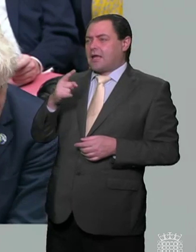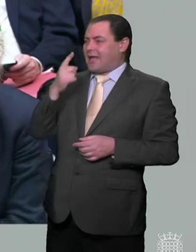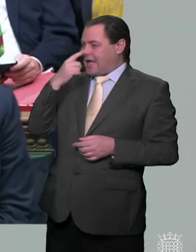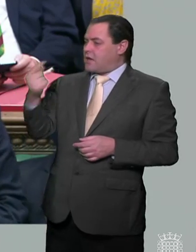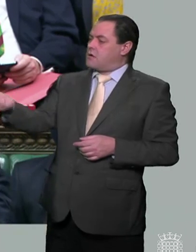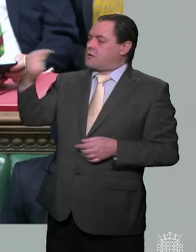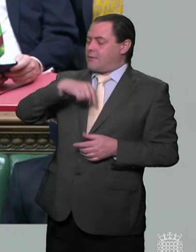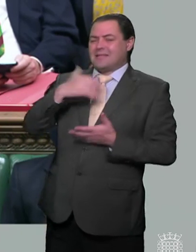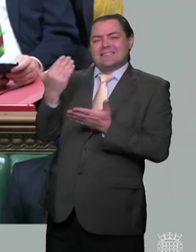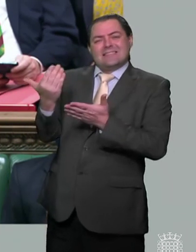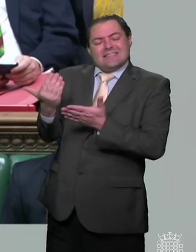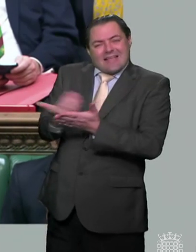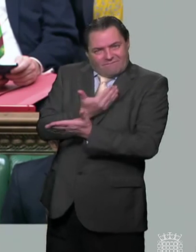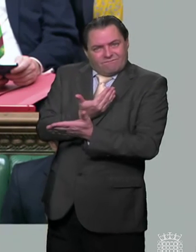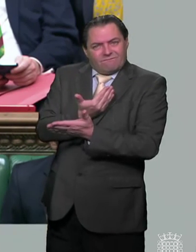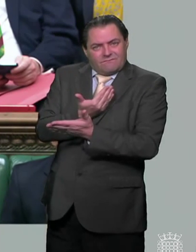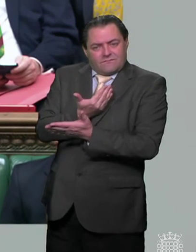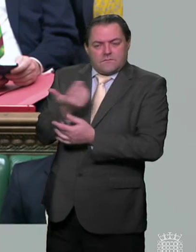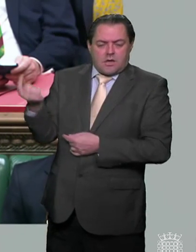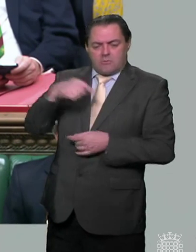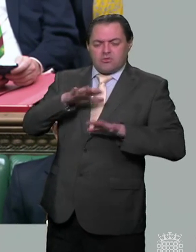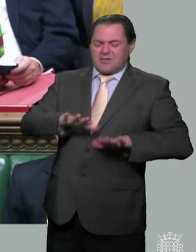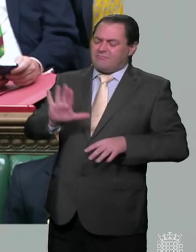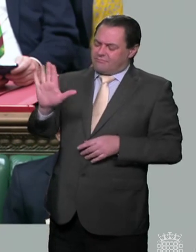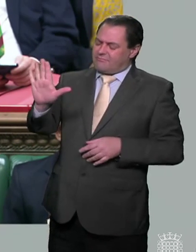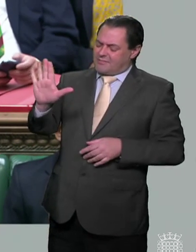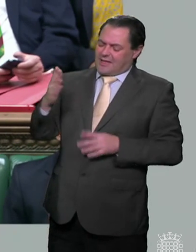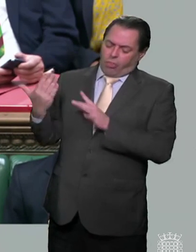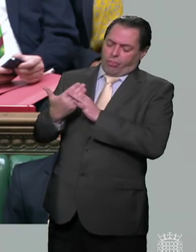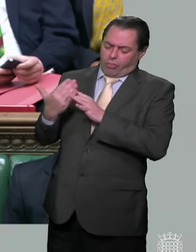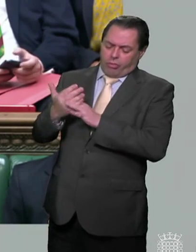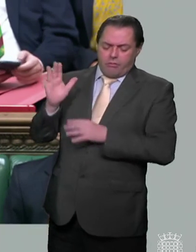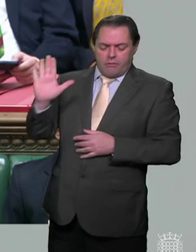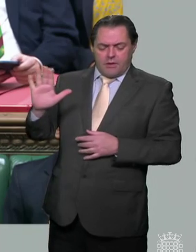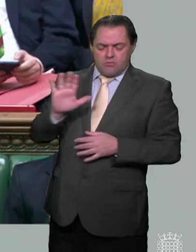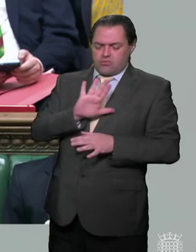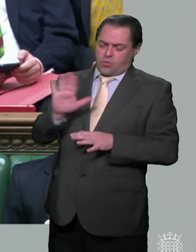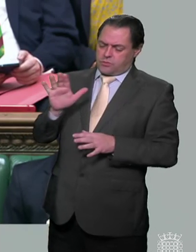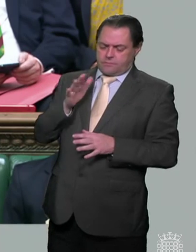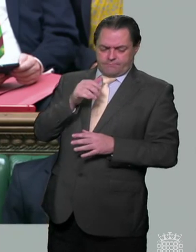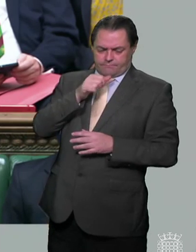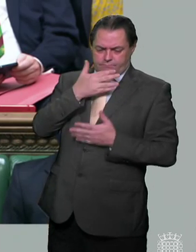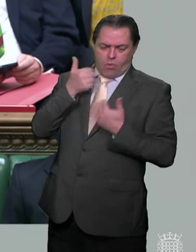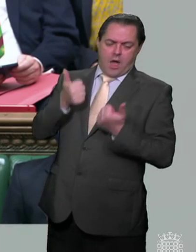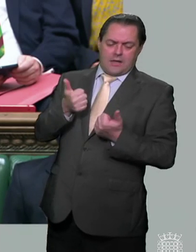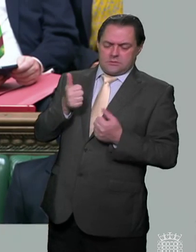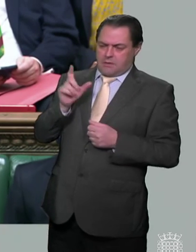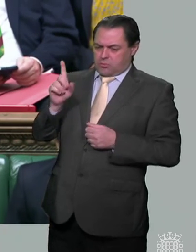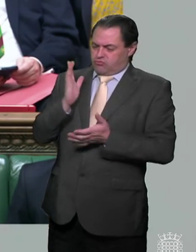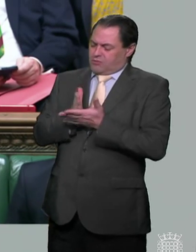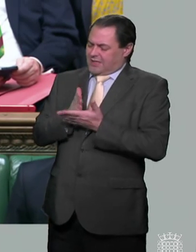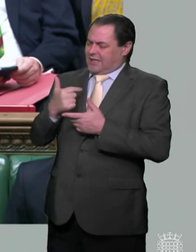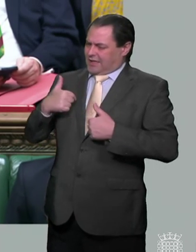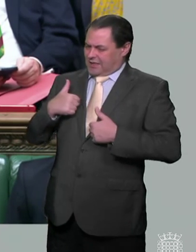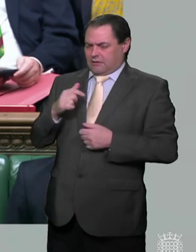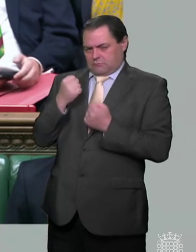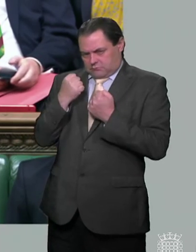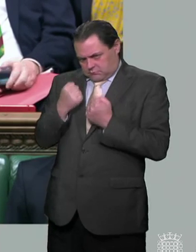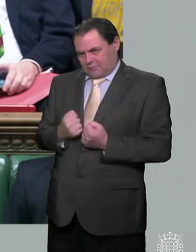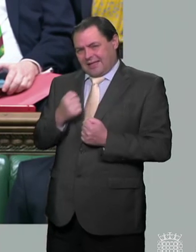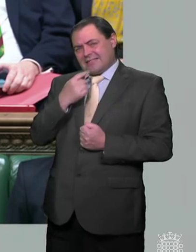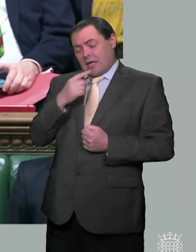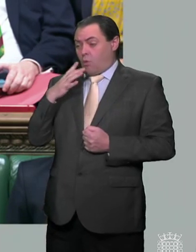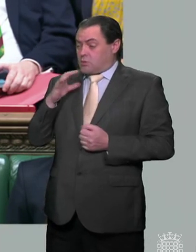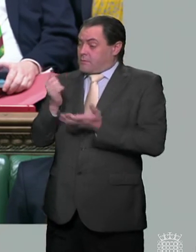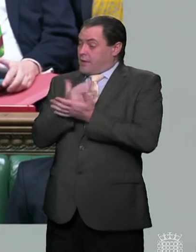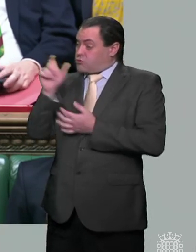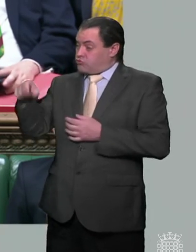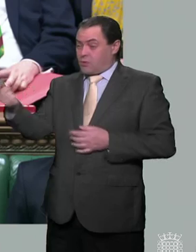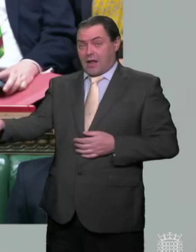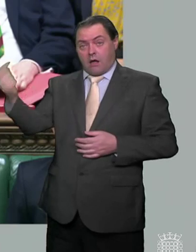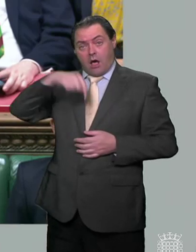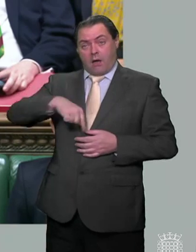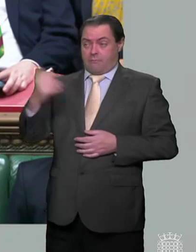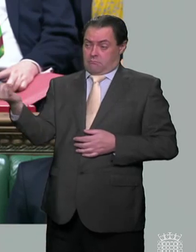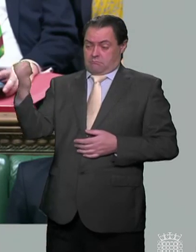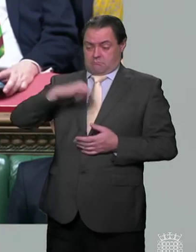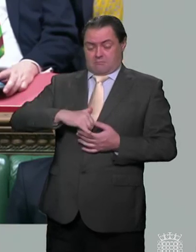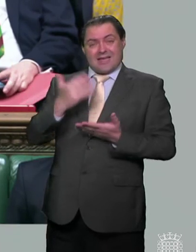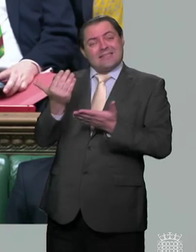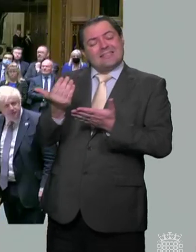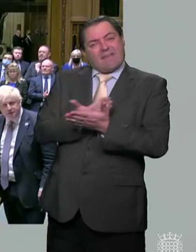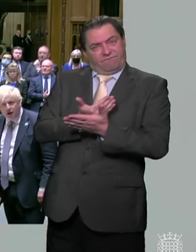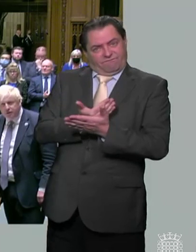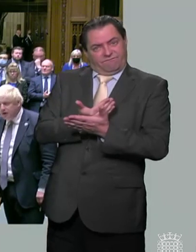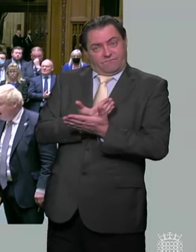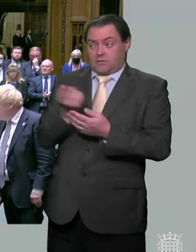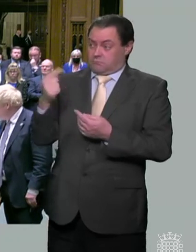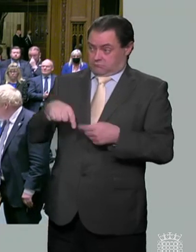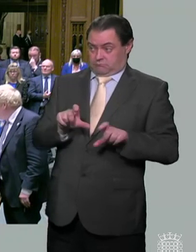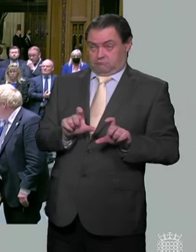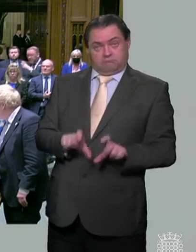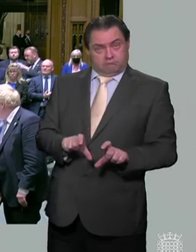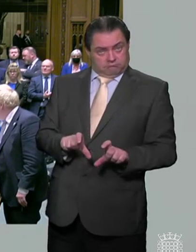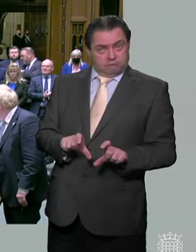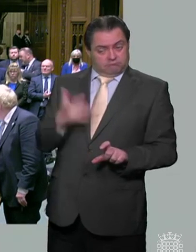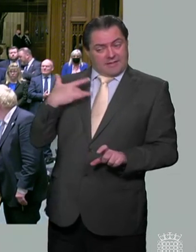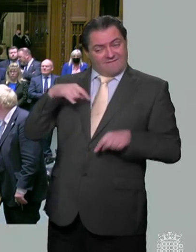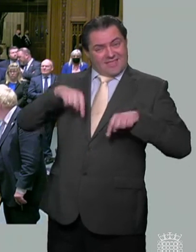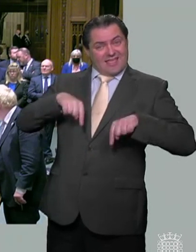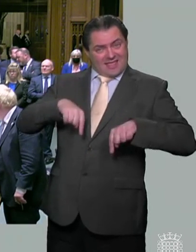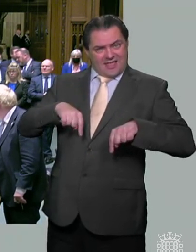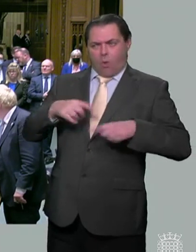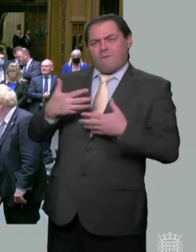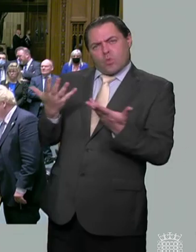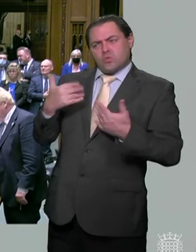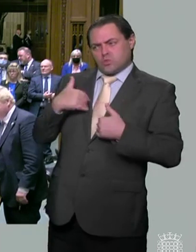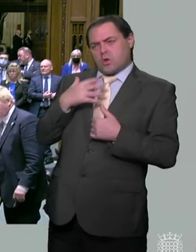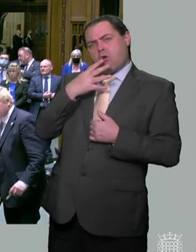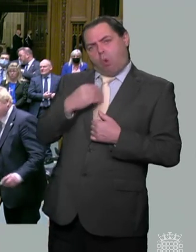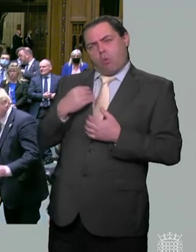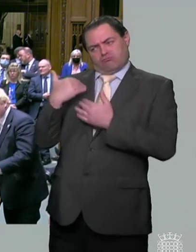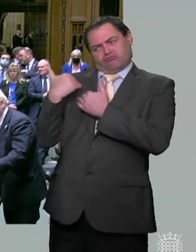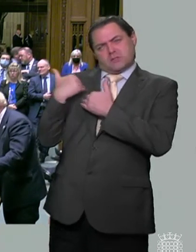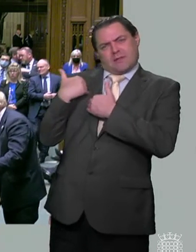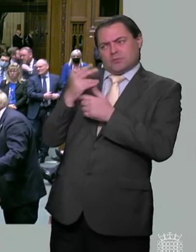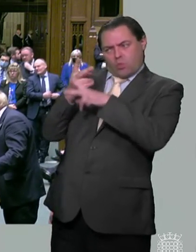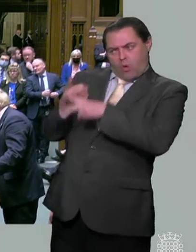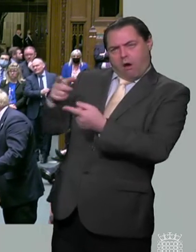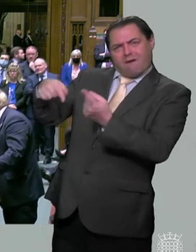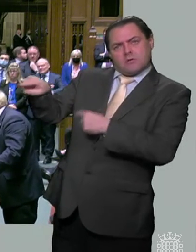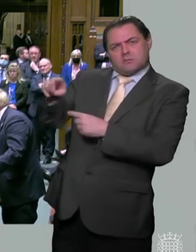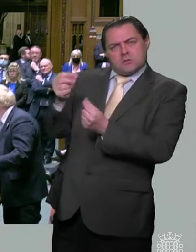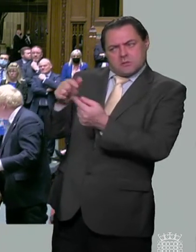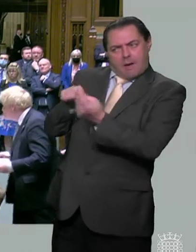Just to get to the right honourable Gentleman’s point—while he rather uncivilly calls out—what we are insisting on is safe passage for those who wish to come and settle in this country, for people to whom we owe an obligation, and that is what we are doing.